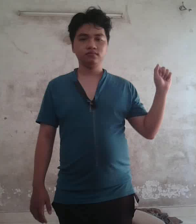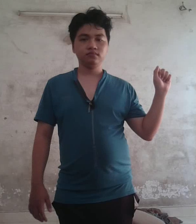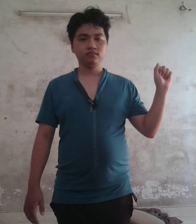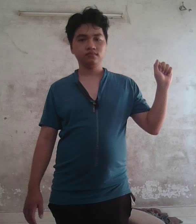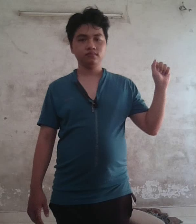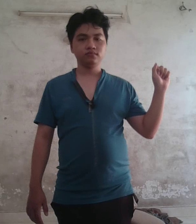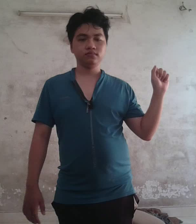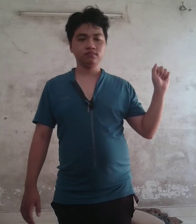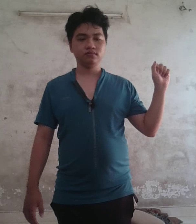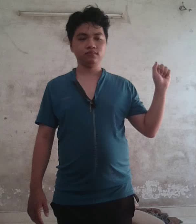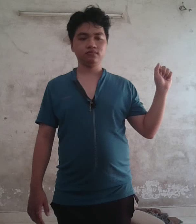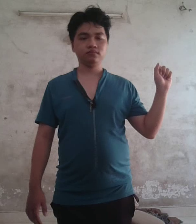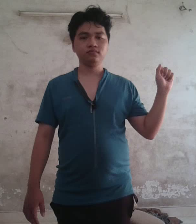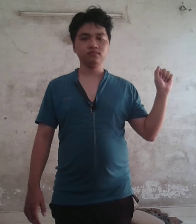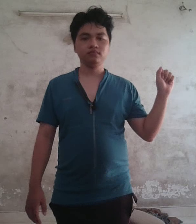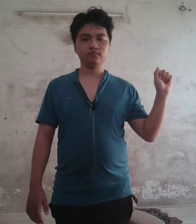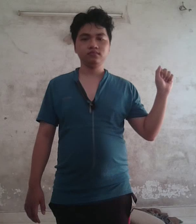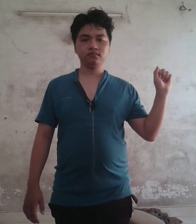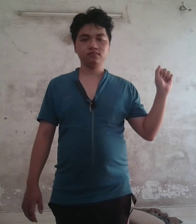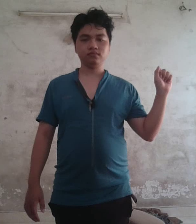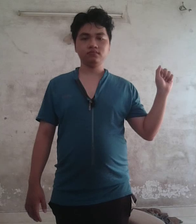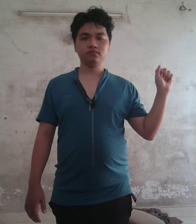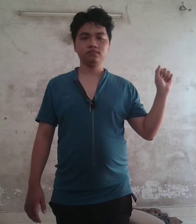a